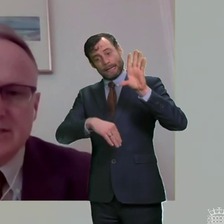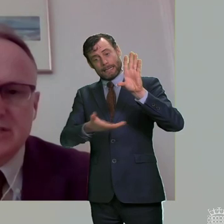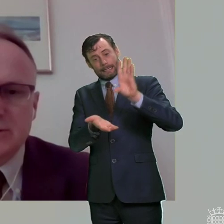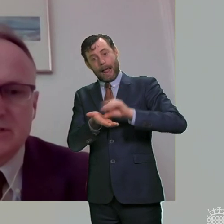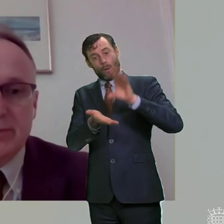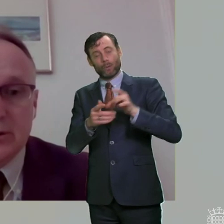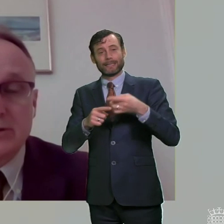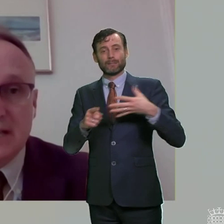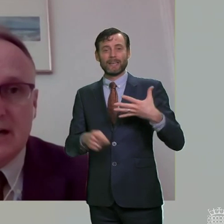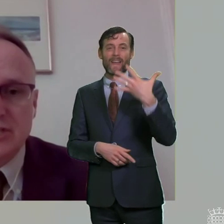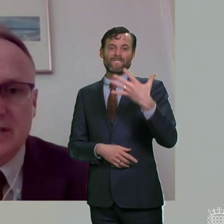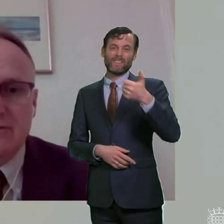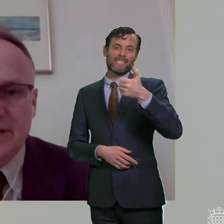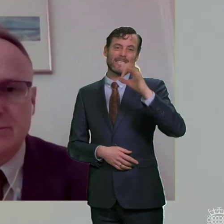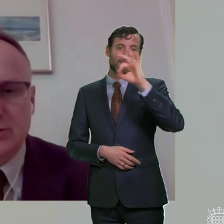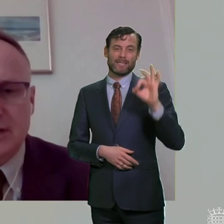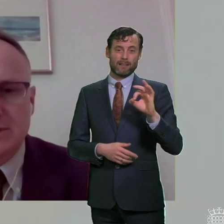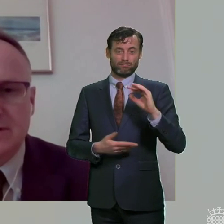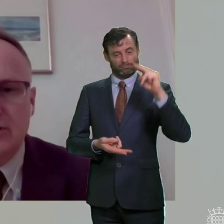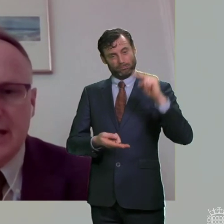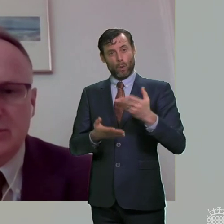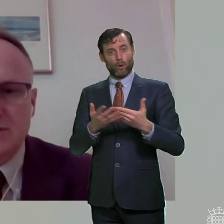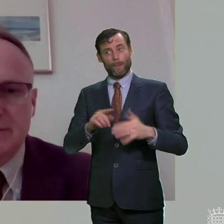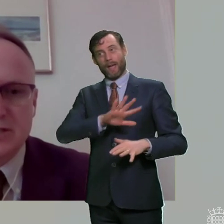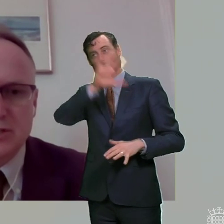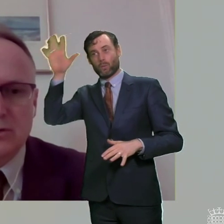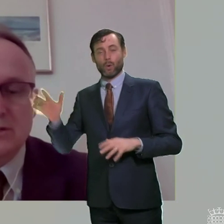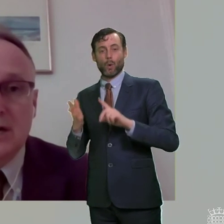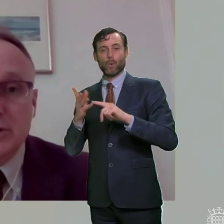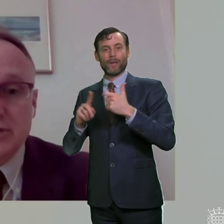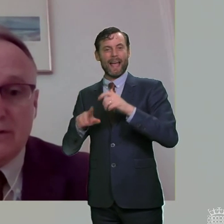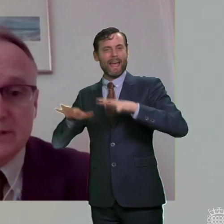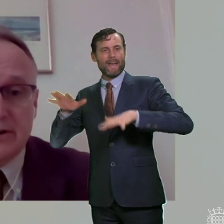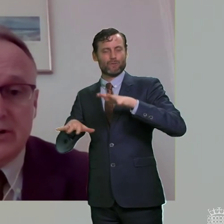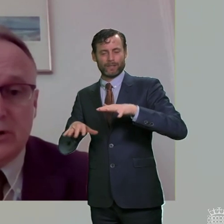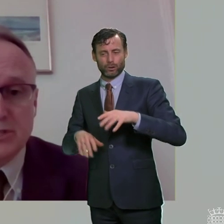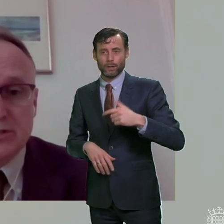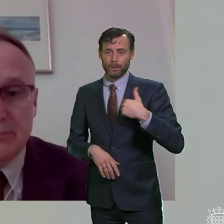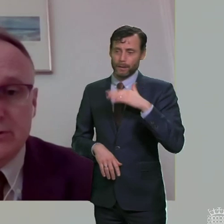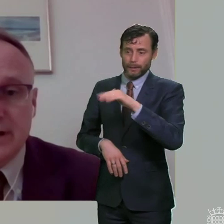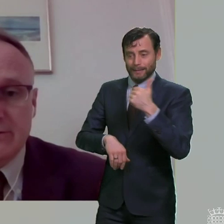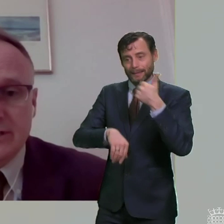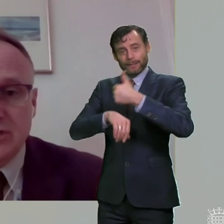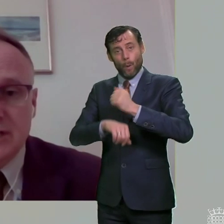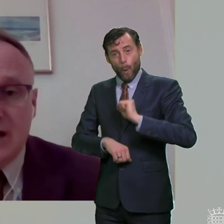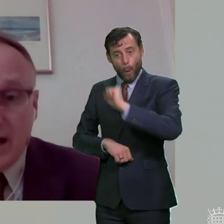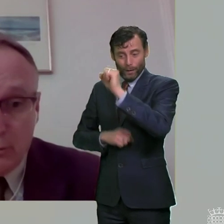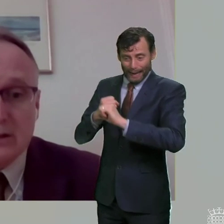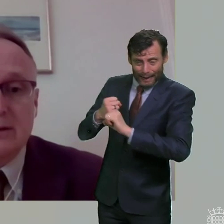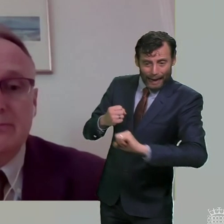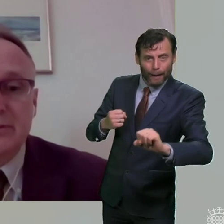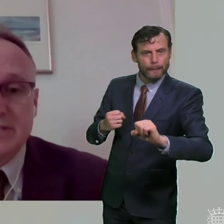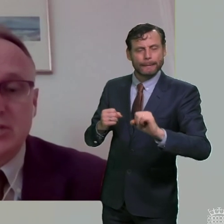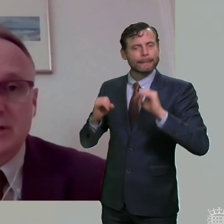Many of my constituents have been quoted large and unfeasible sums for new cables to be installed, which is often their only option to improve coverage.